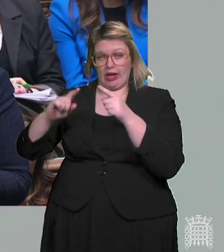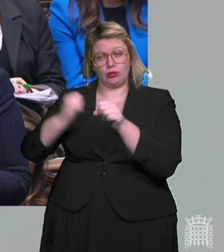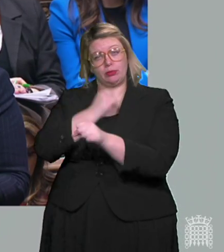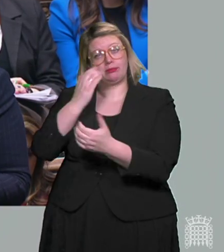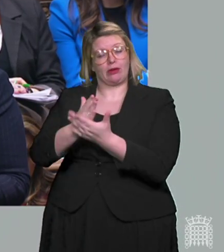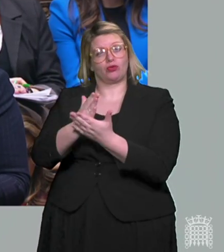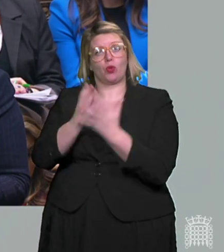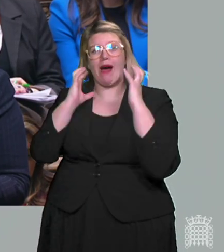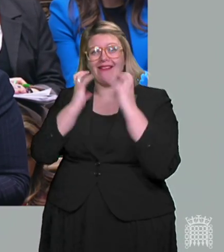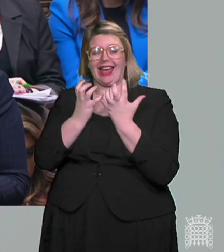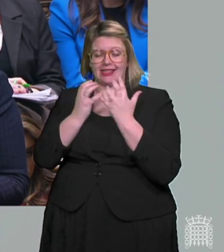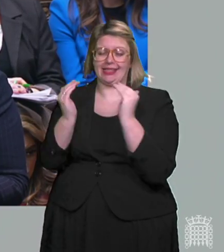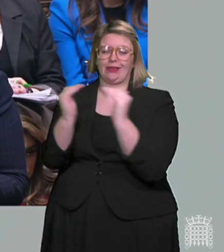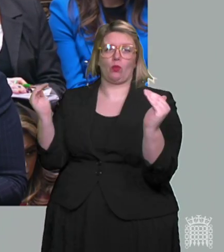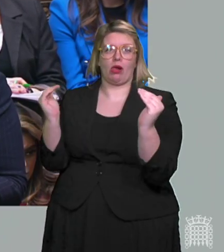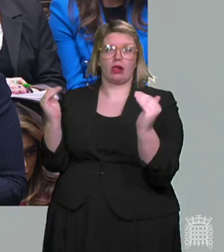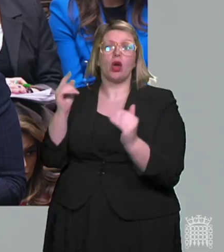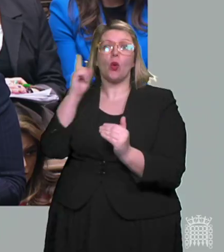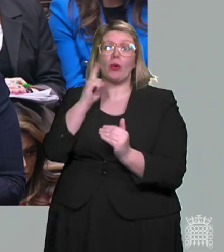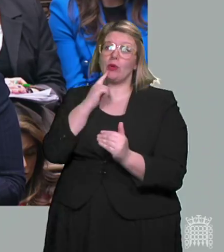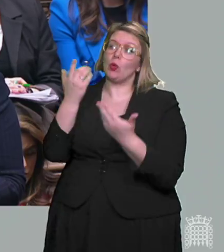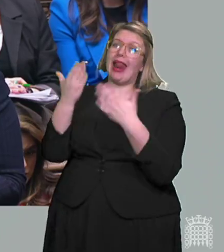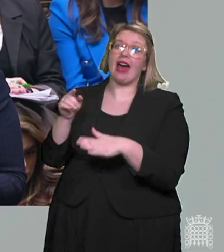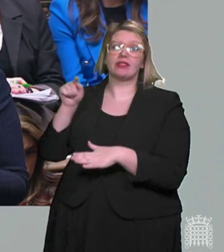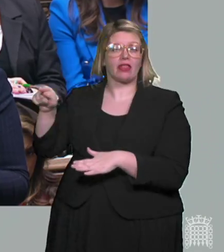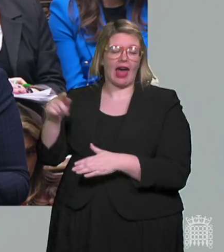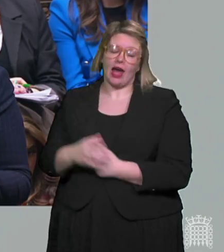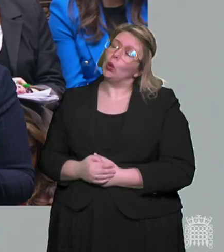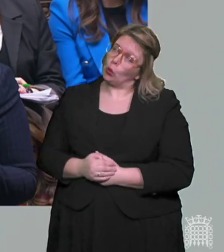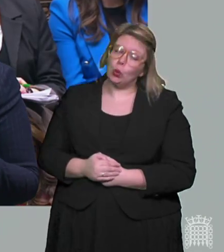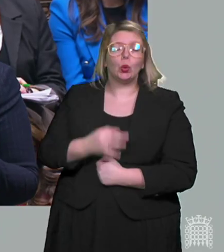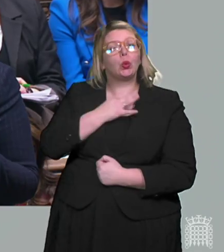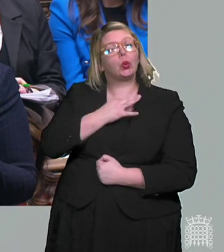Those left behind are in mortal danger.